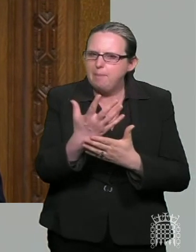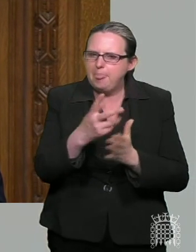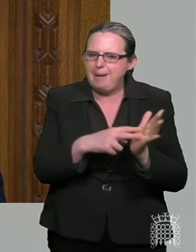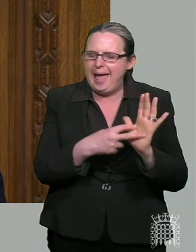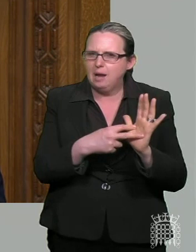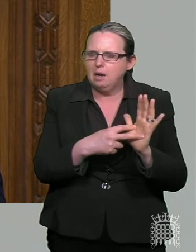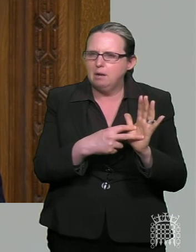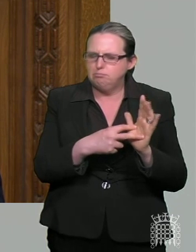Every day, more people lose their life